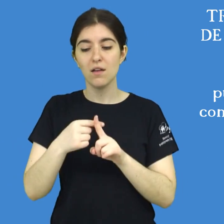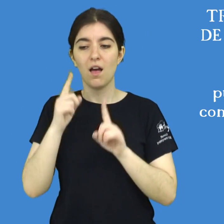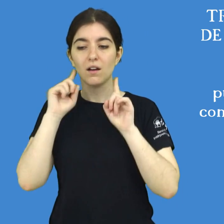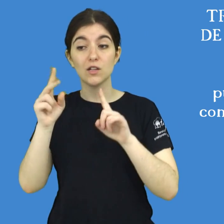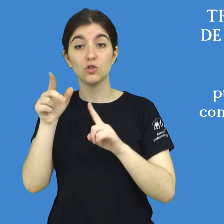caso